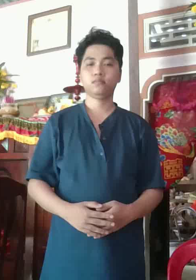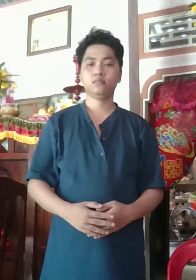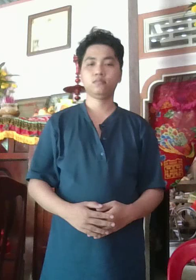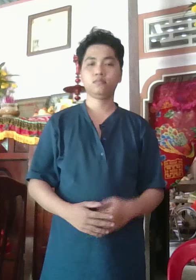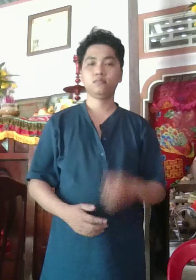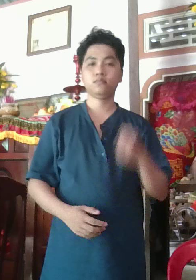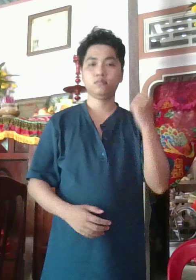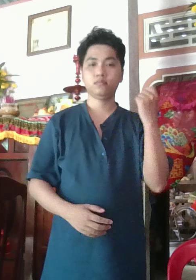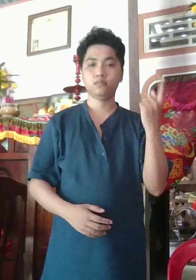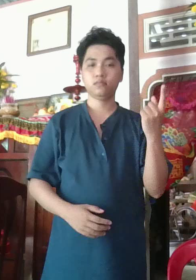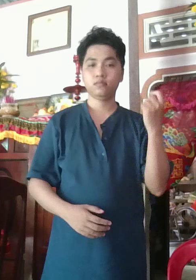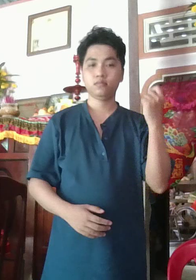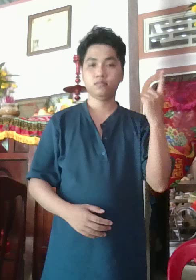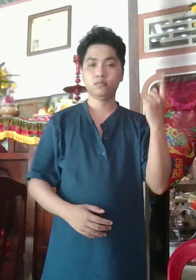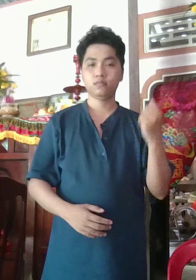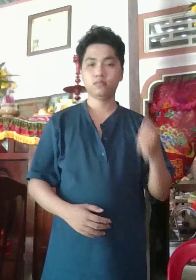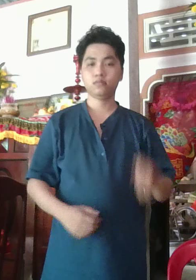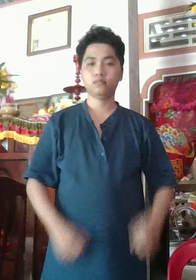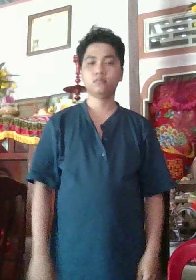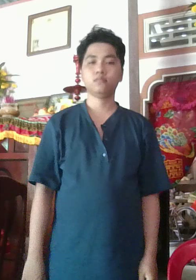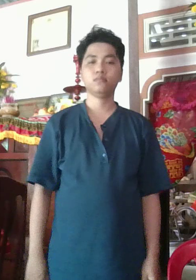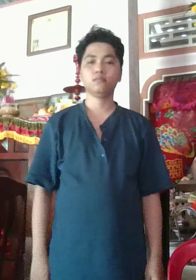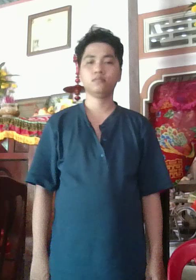hieu